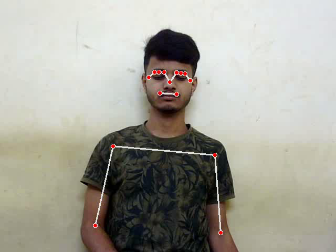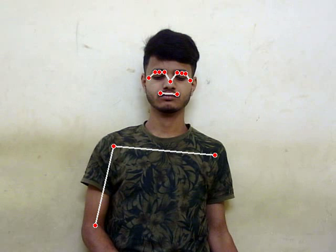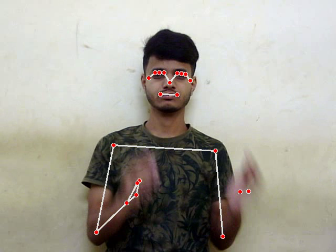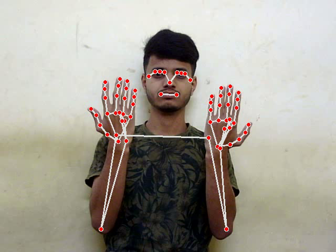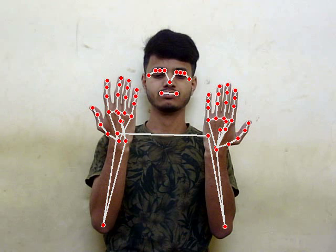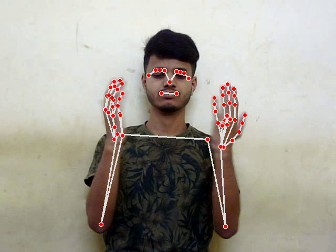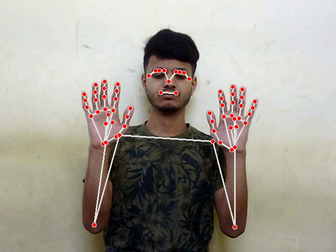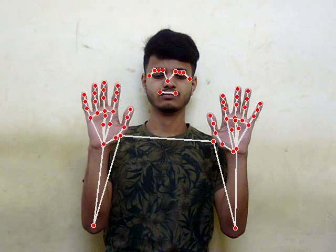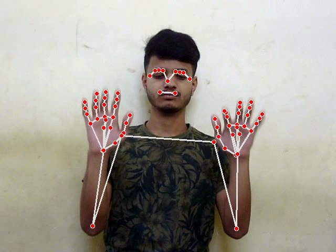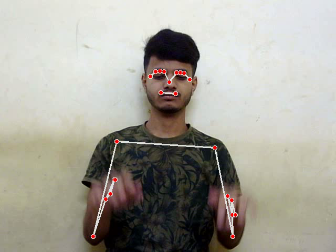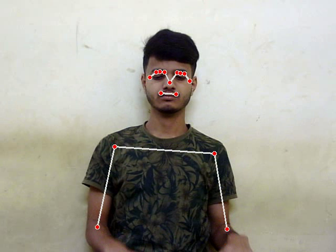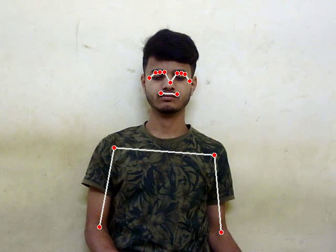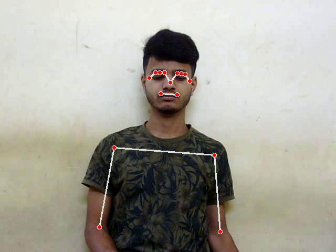do not want